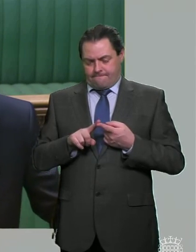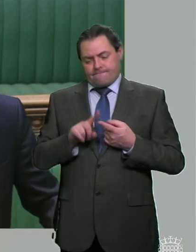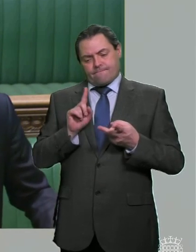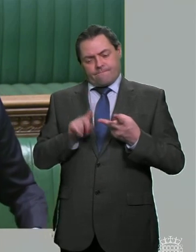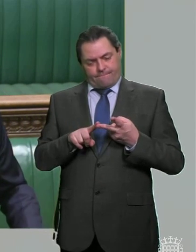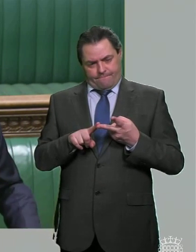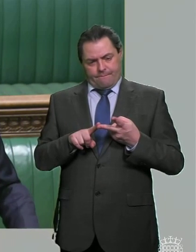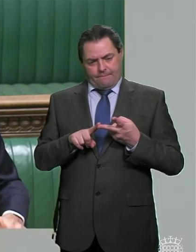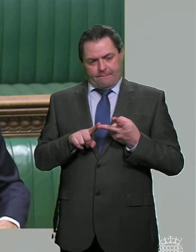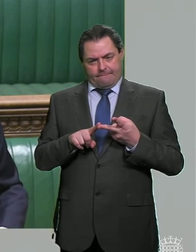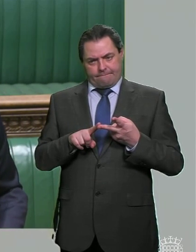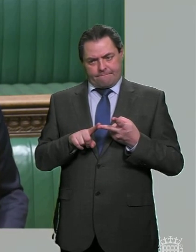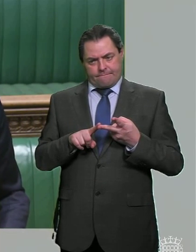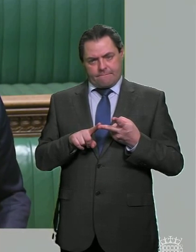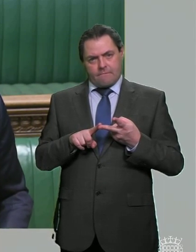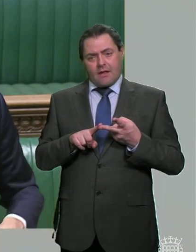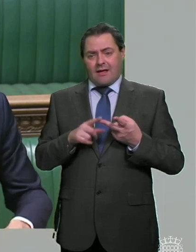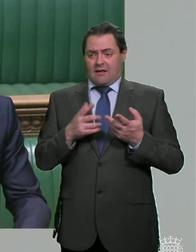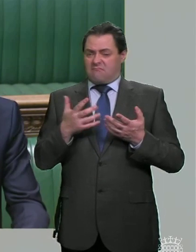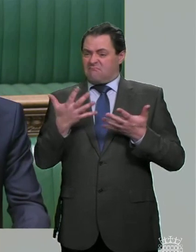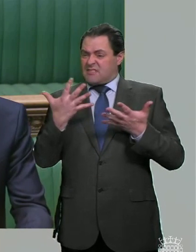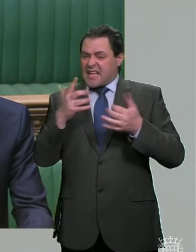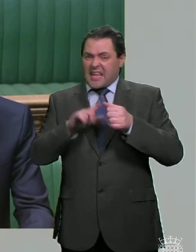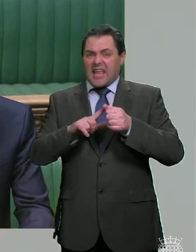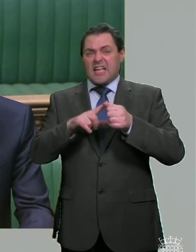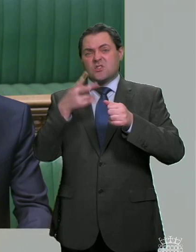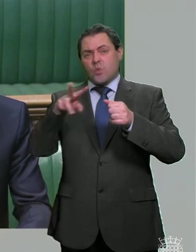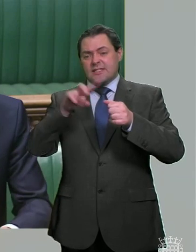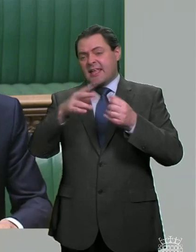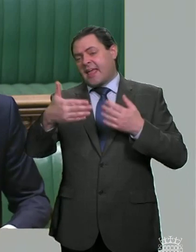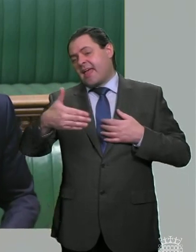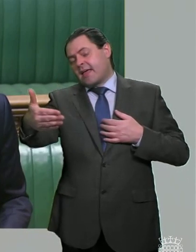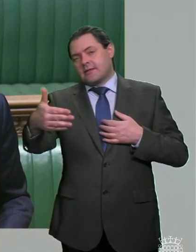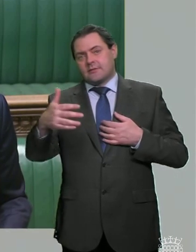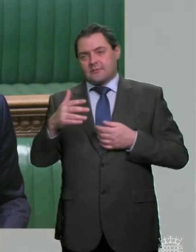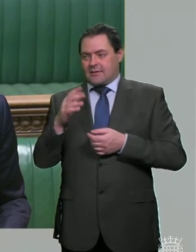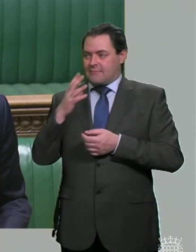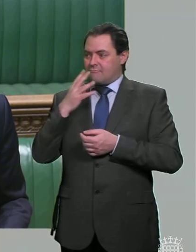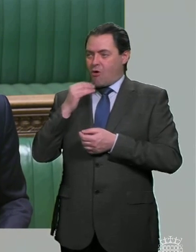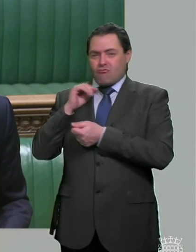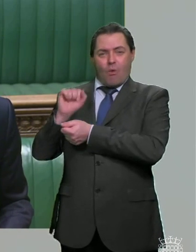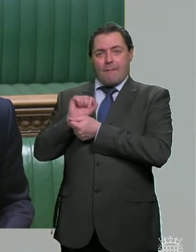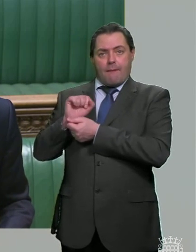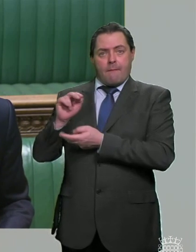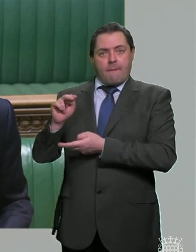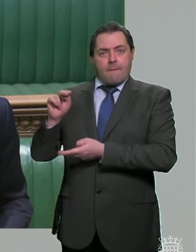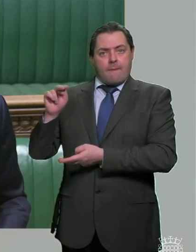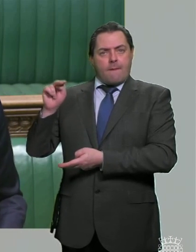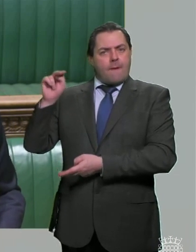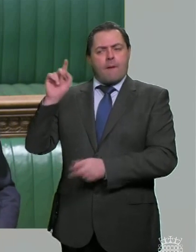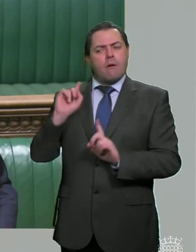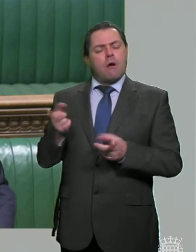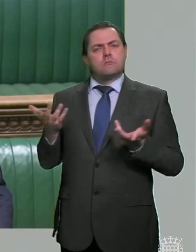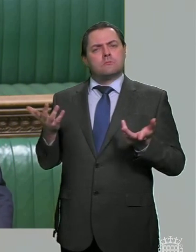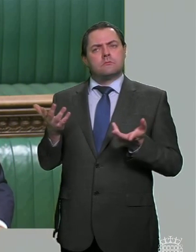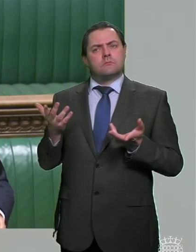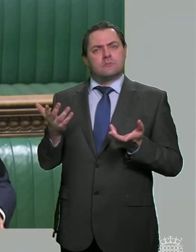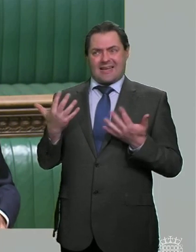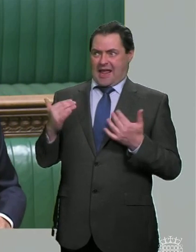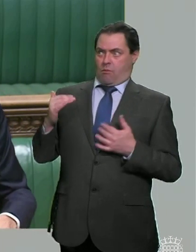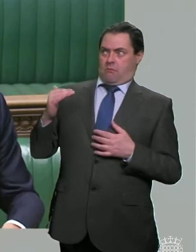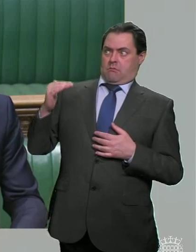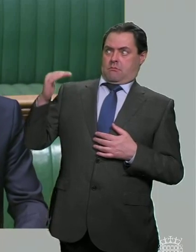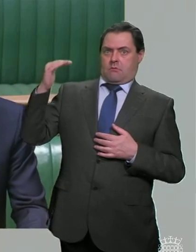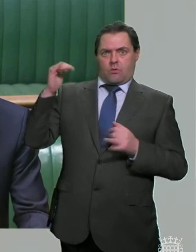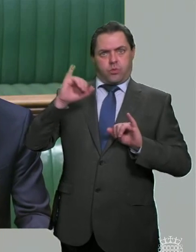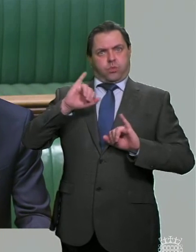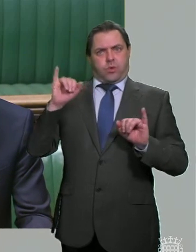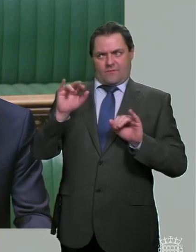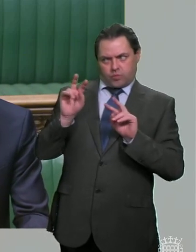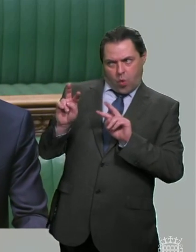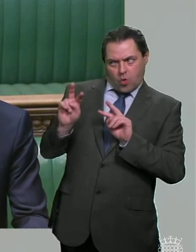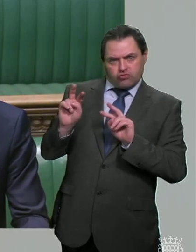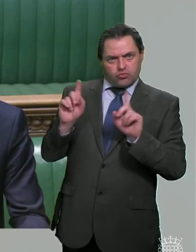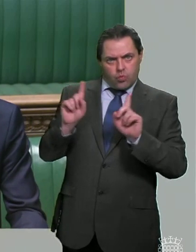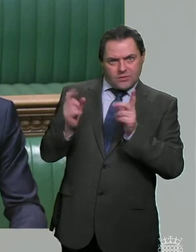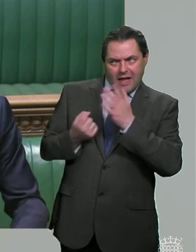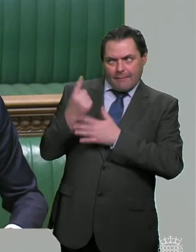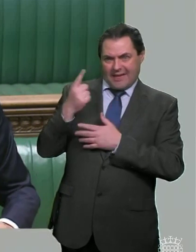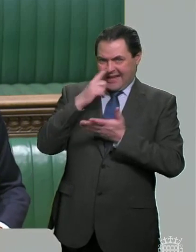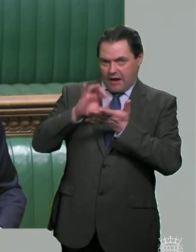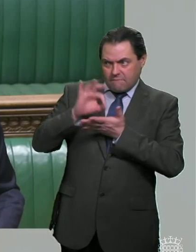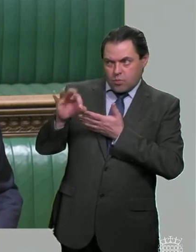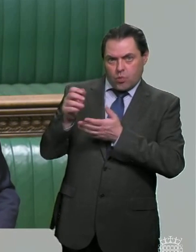Secondly, over the medium term, we cannot allow our debt to keep rising, and given how high our debt now is, we need to pay close attention to its affordability.